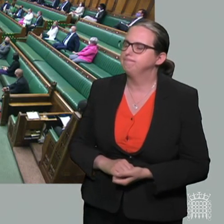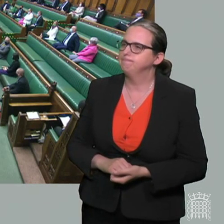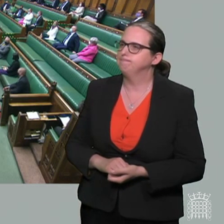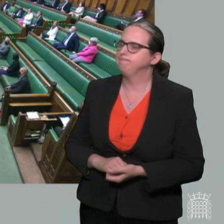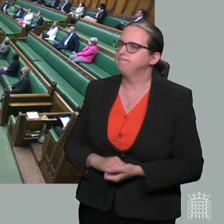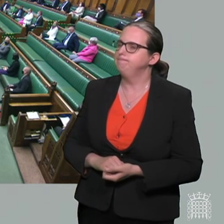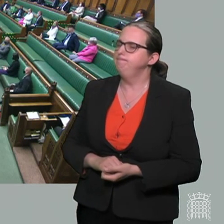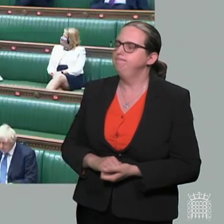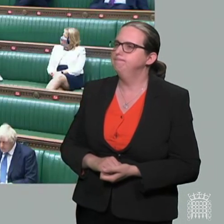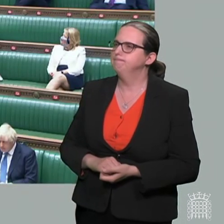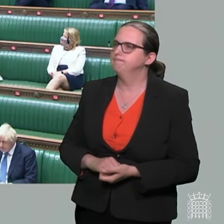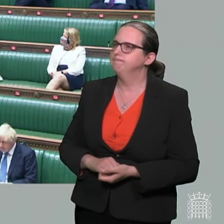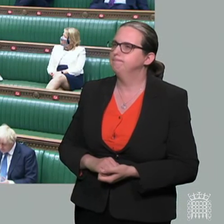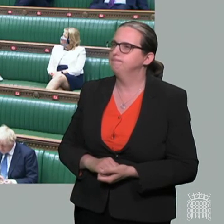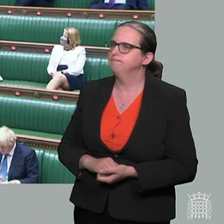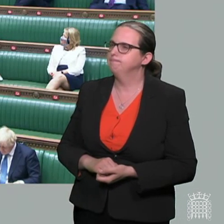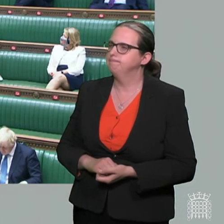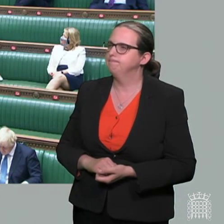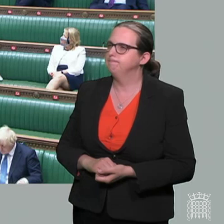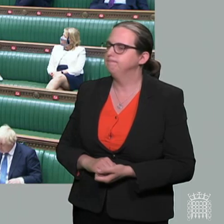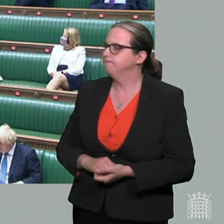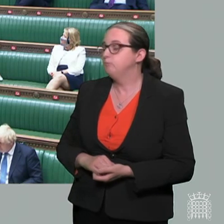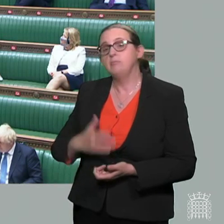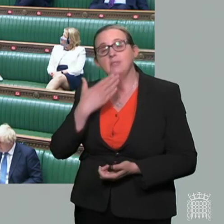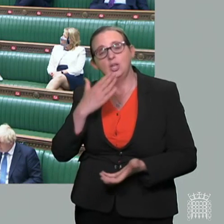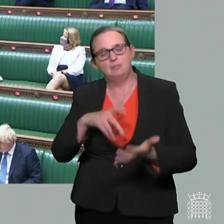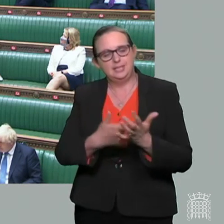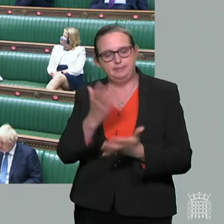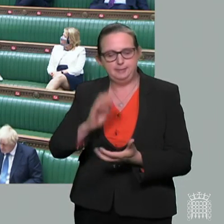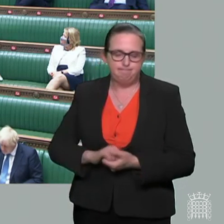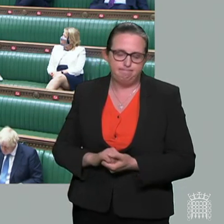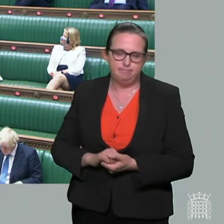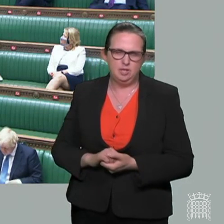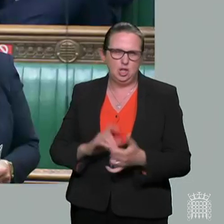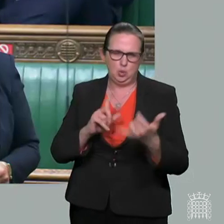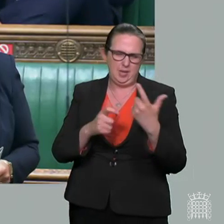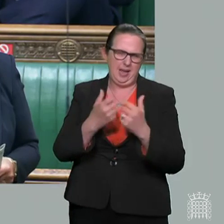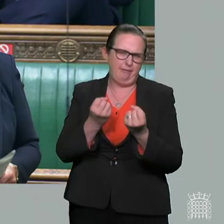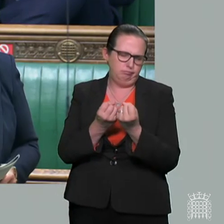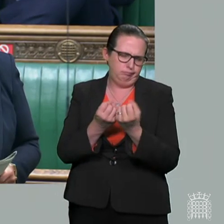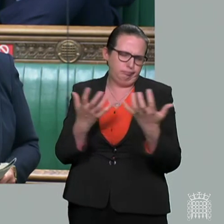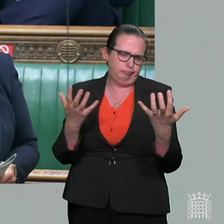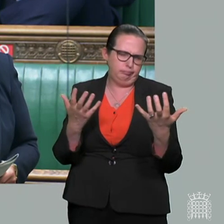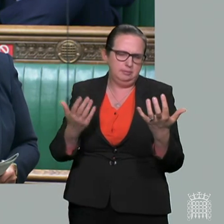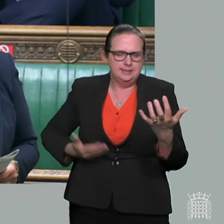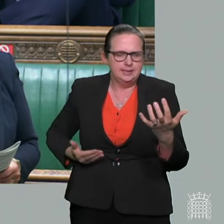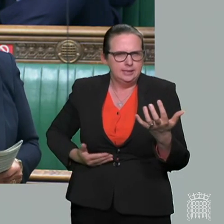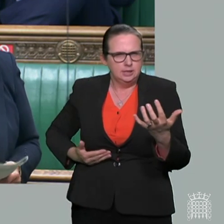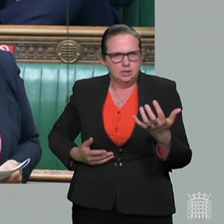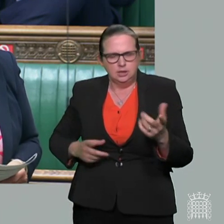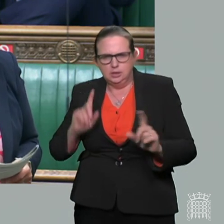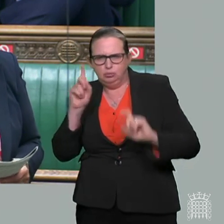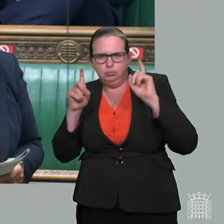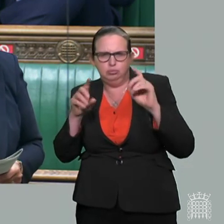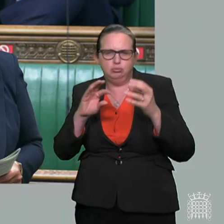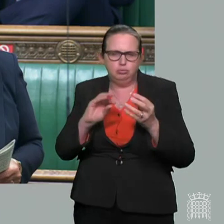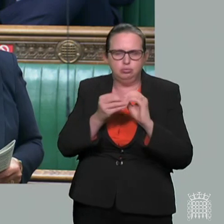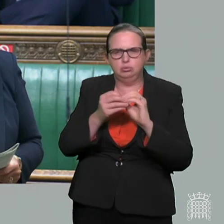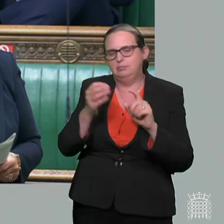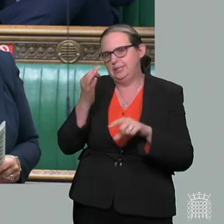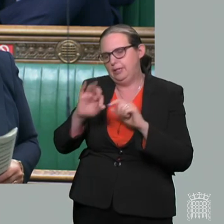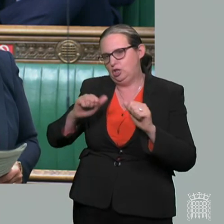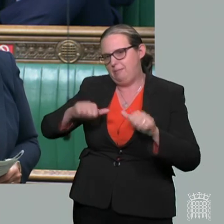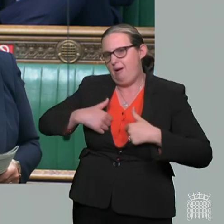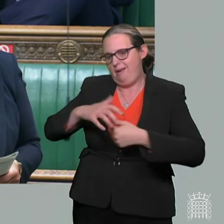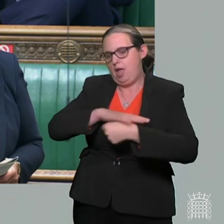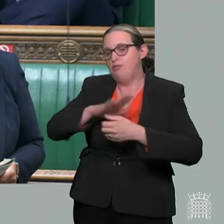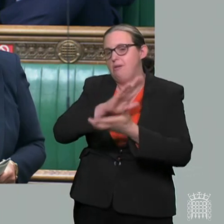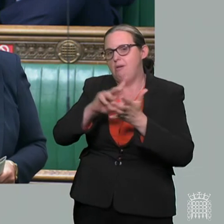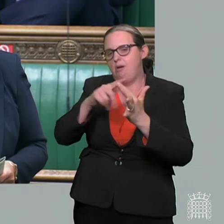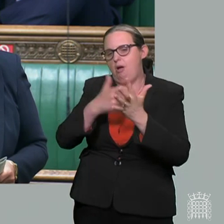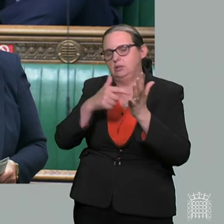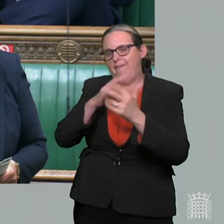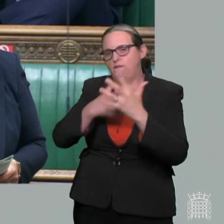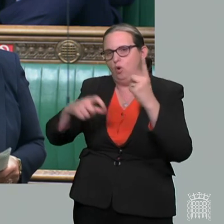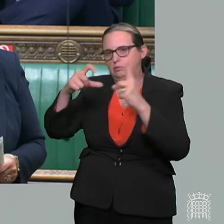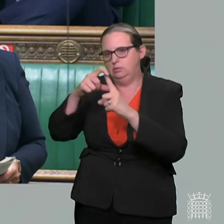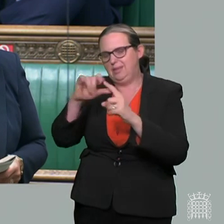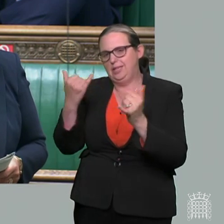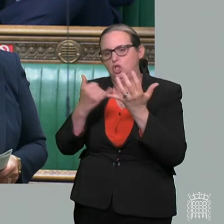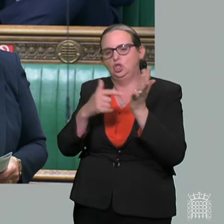The UK is packed full of incredible innovation-led businesses capable of leading entire industries, not least in Hertford and Stortford, where we are at the heart of the innovation corridor.